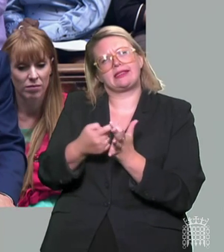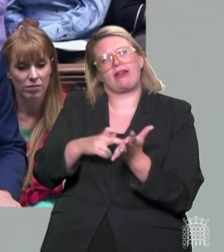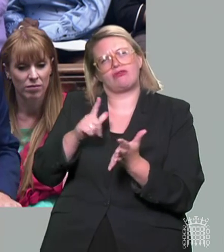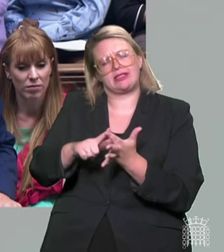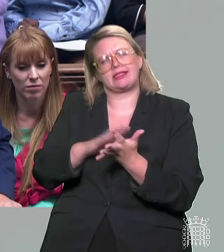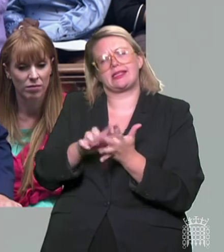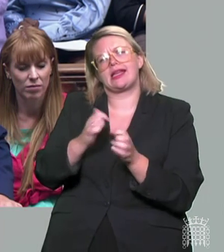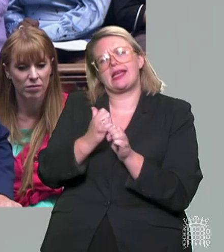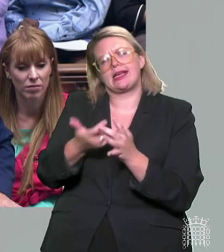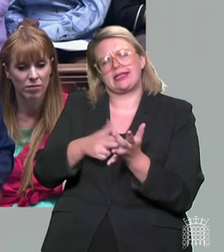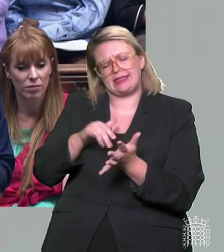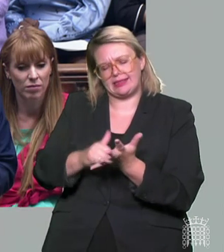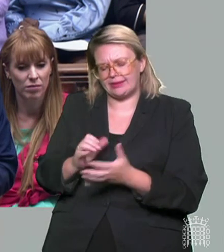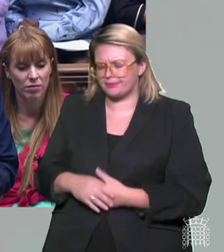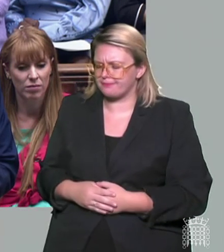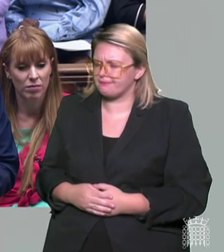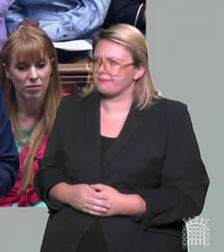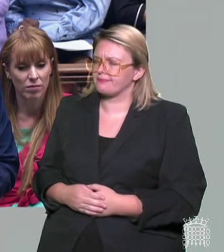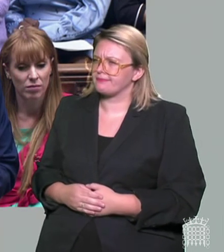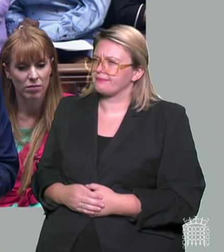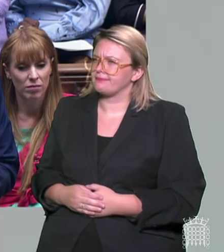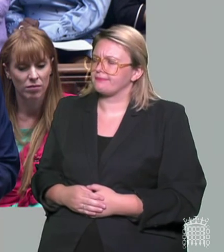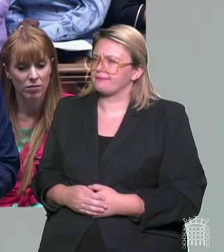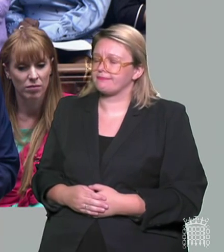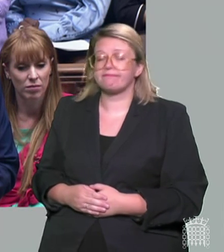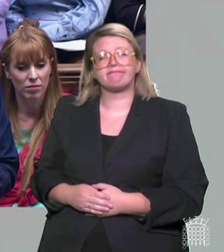I want to quote the victim’s account.